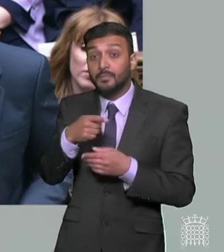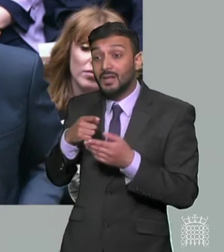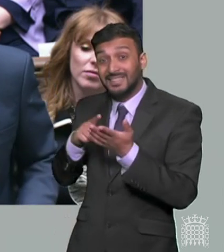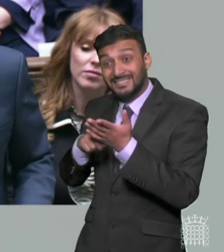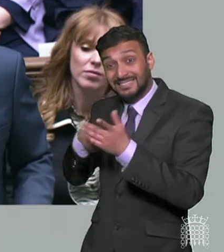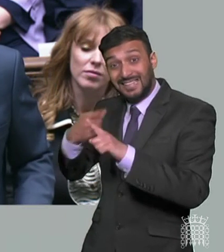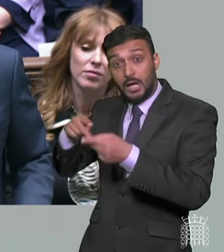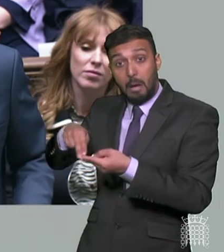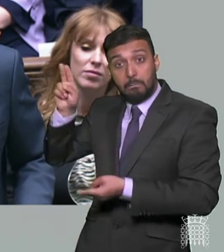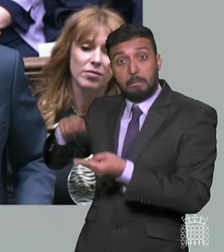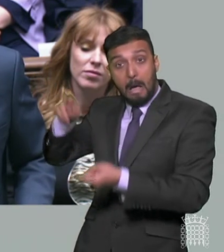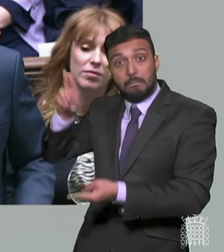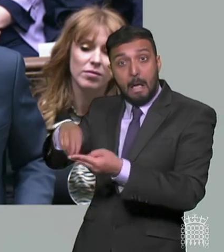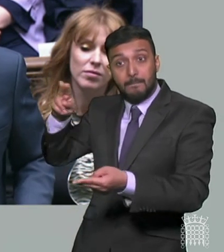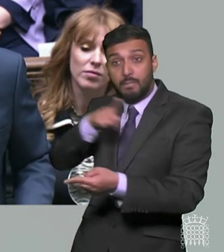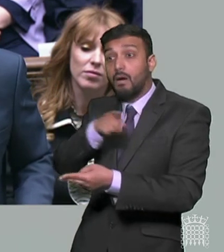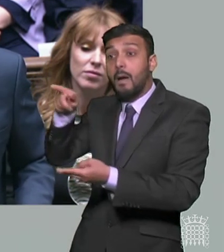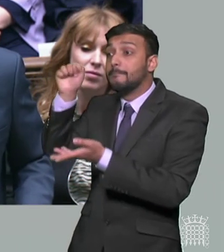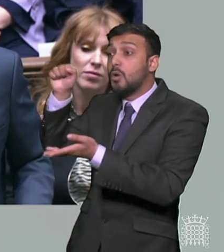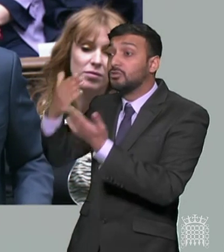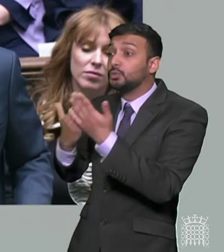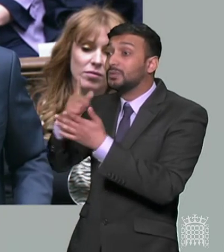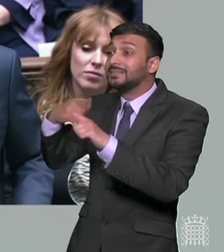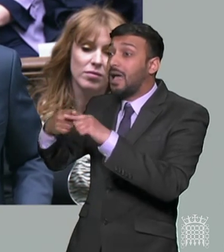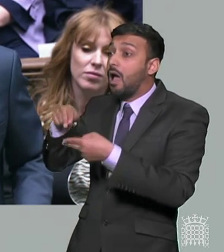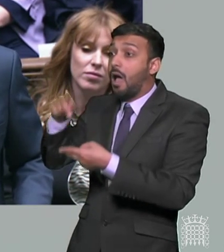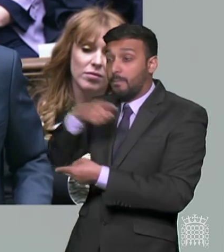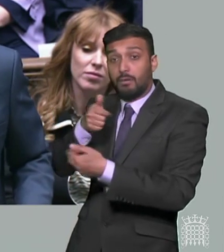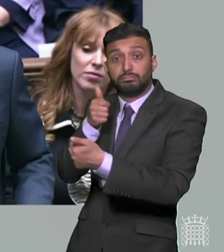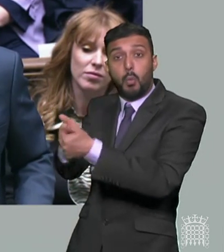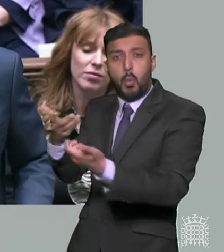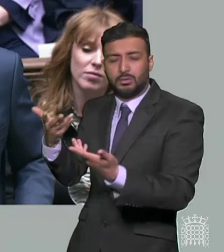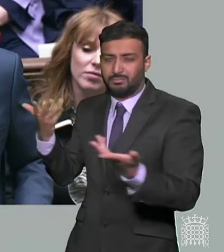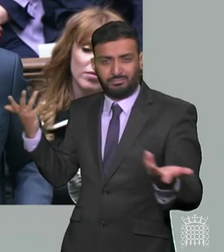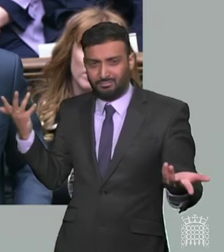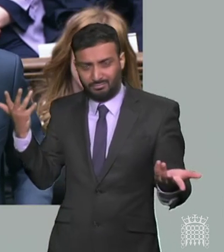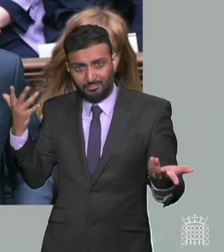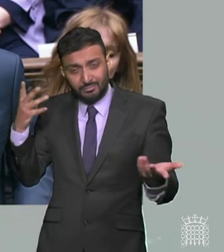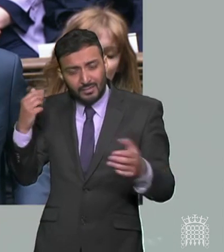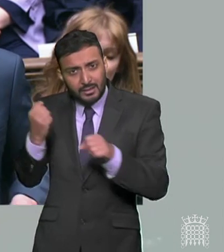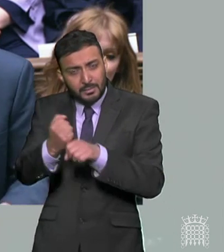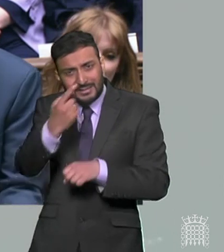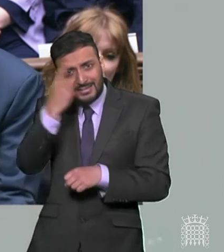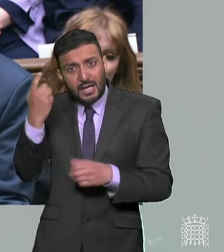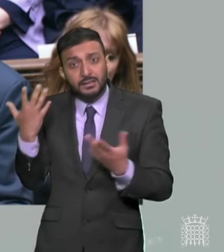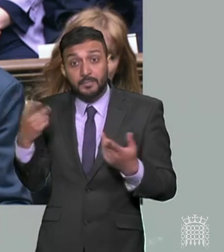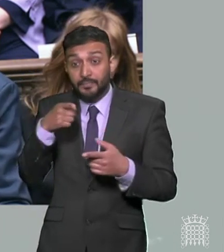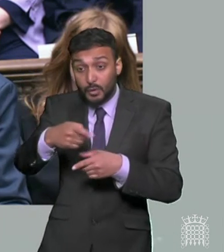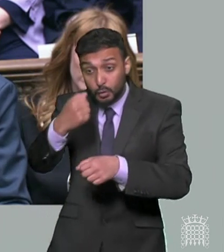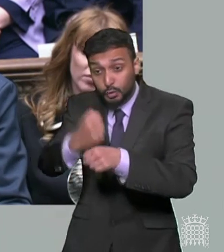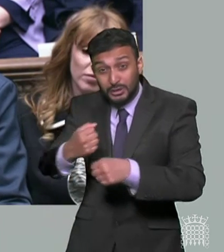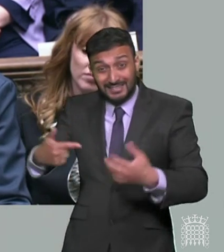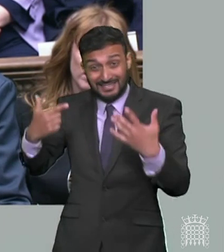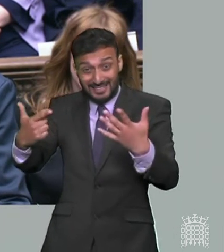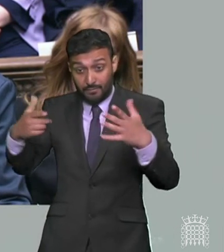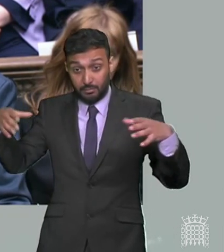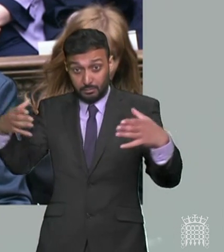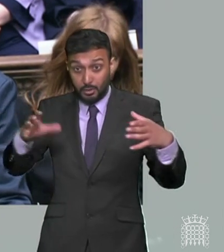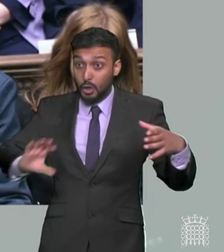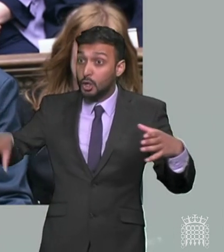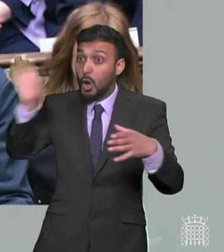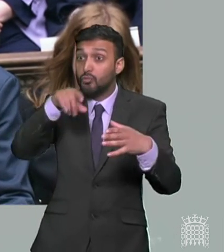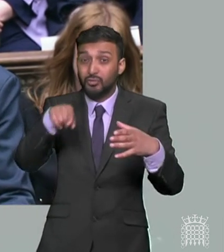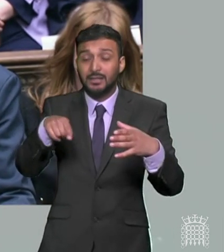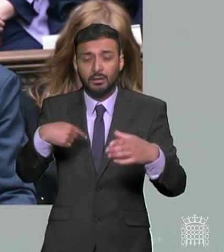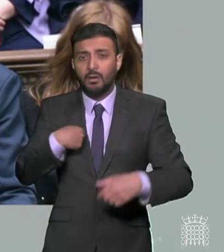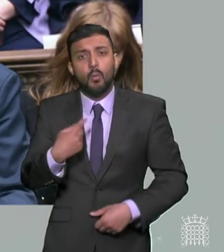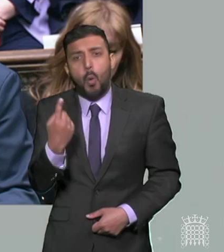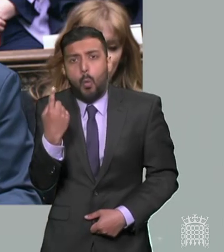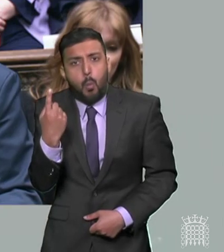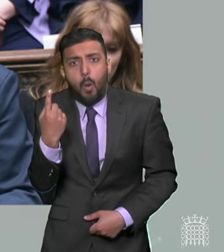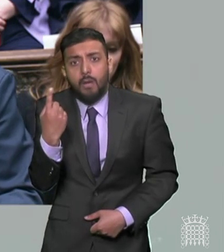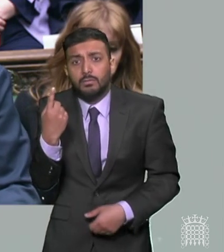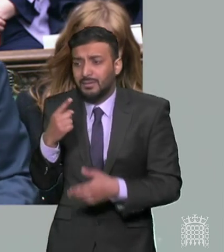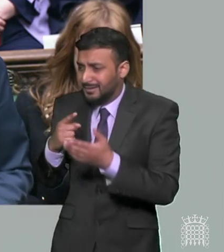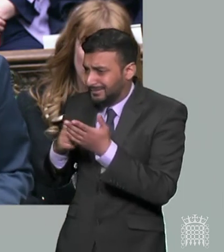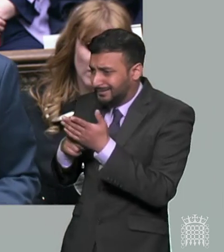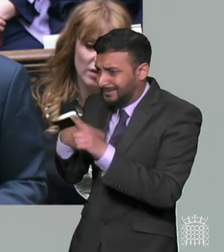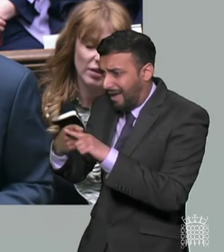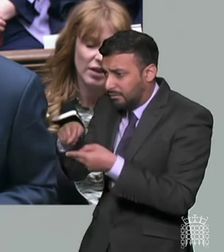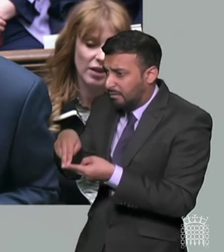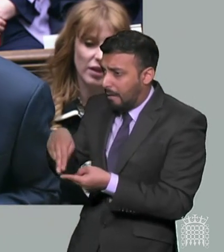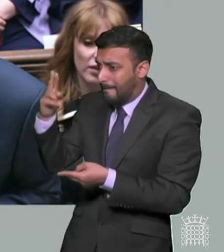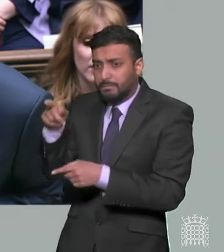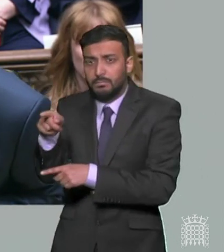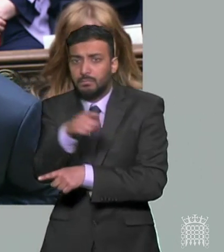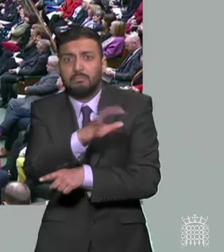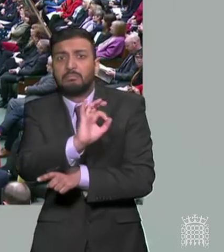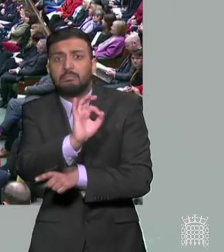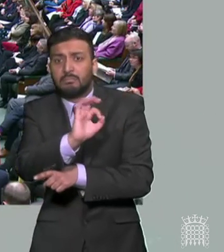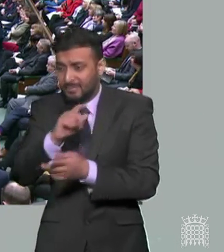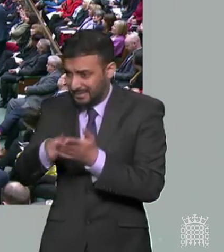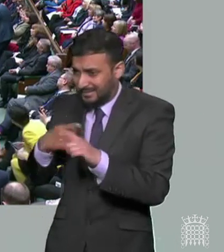Does he think that his choice to be the only leader in the G7 to raise taxes during a cost of living crisis has made things better or worse for working people?